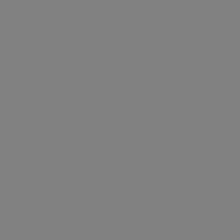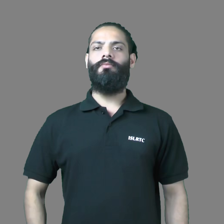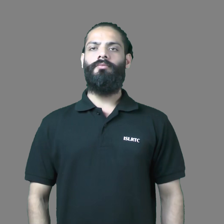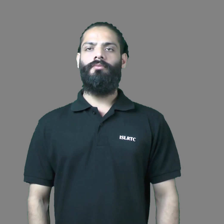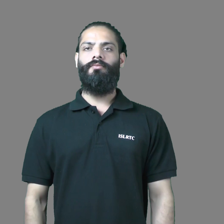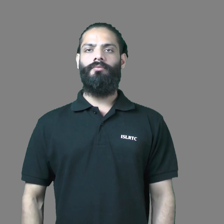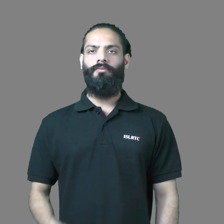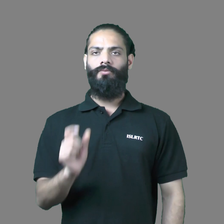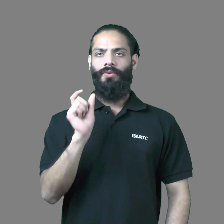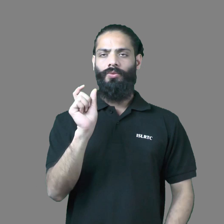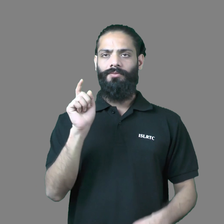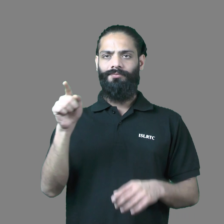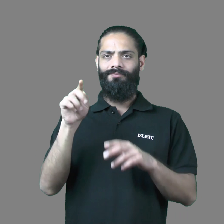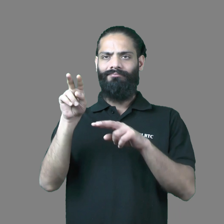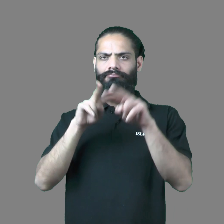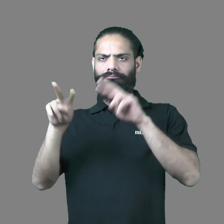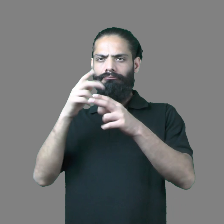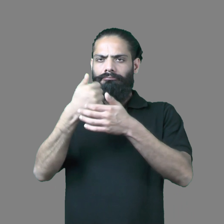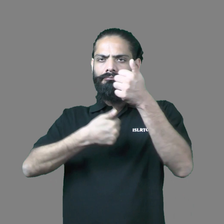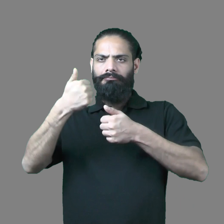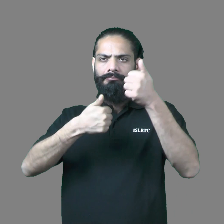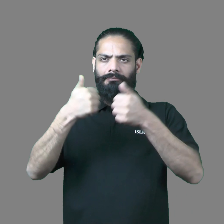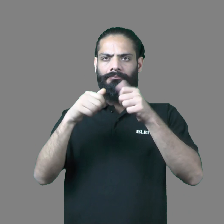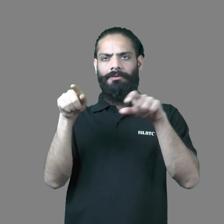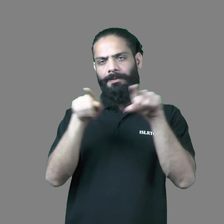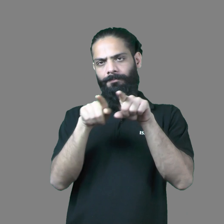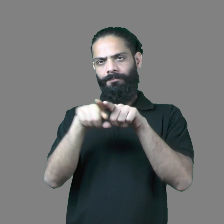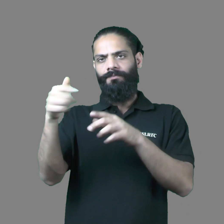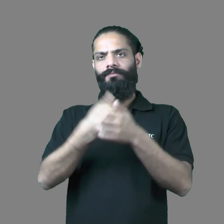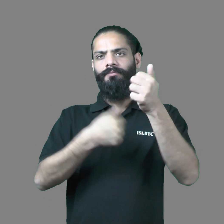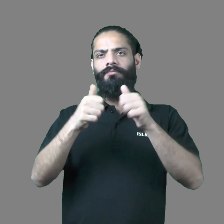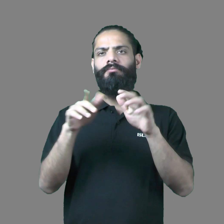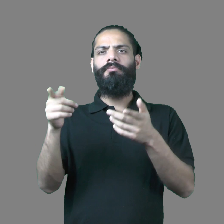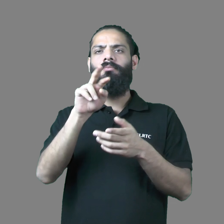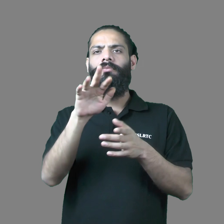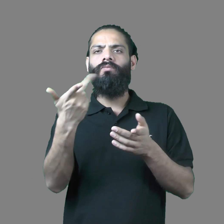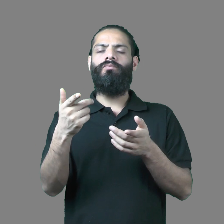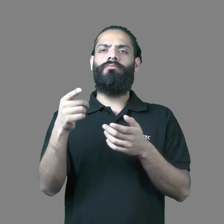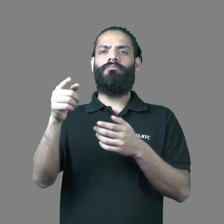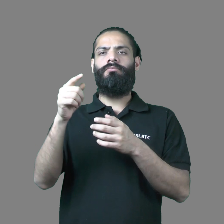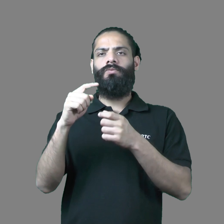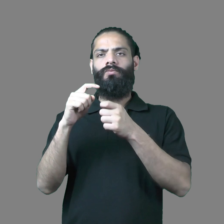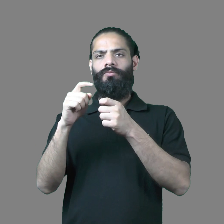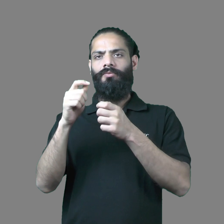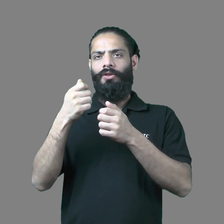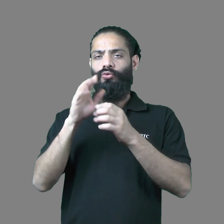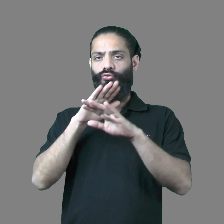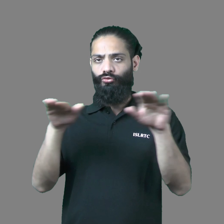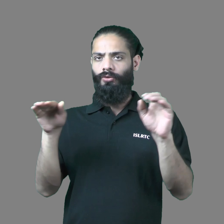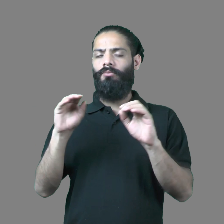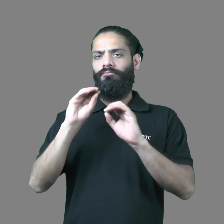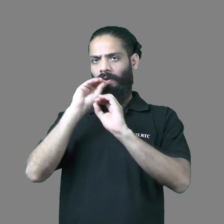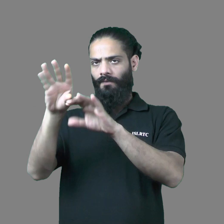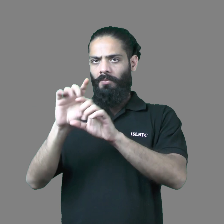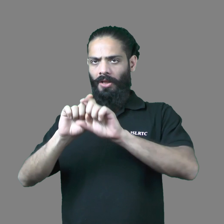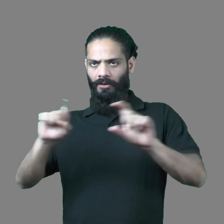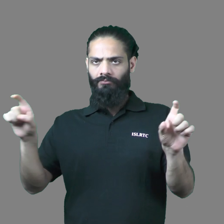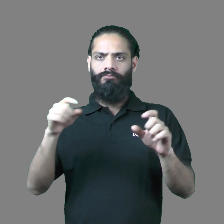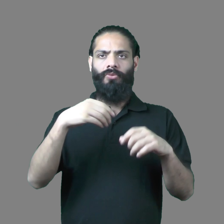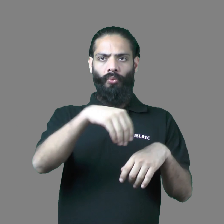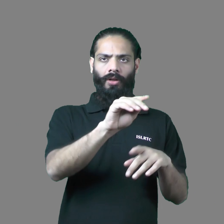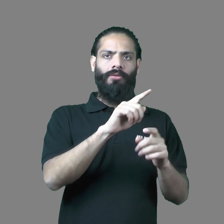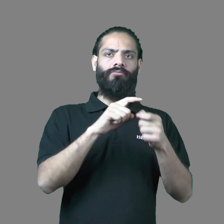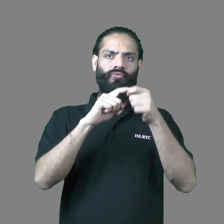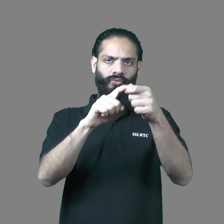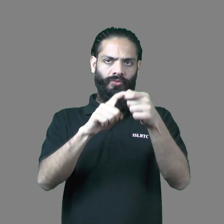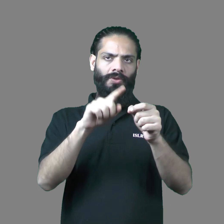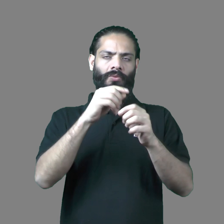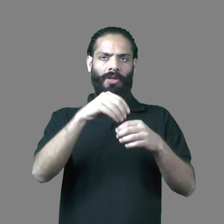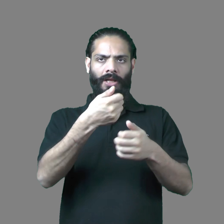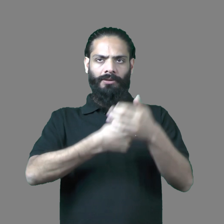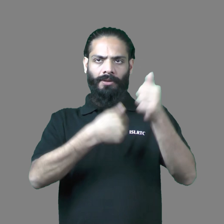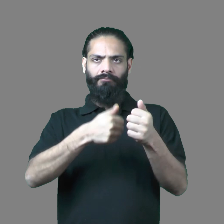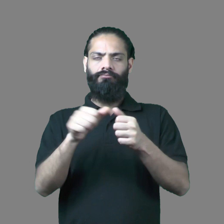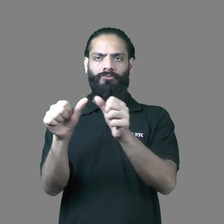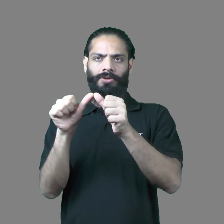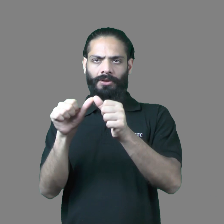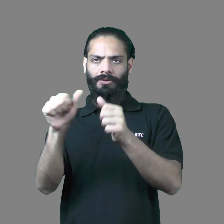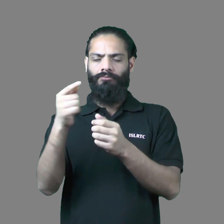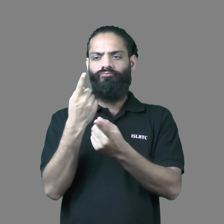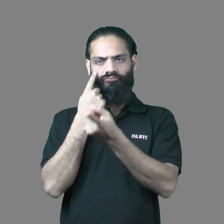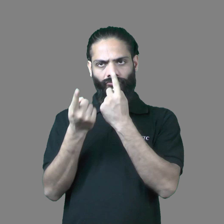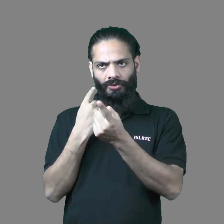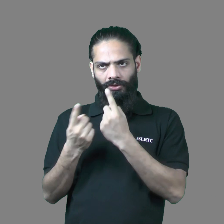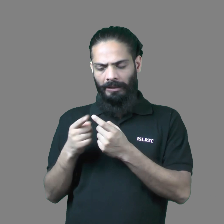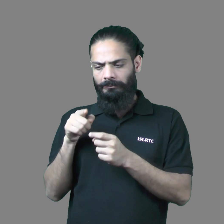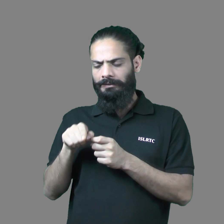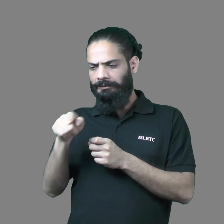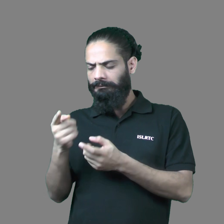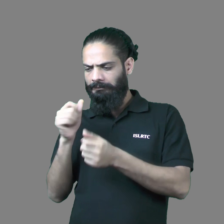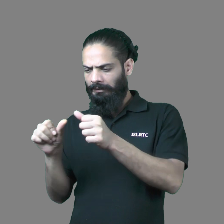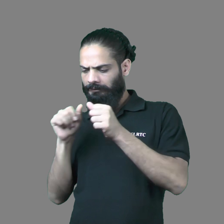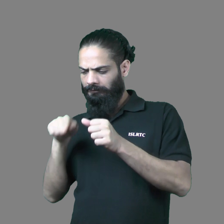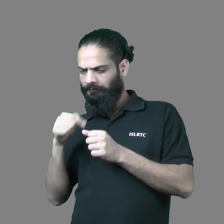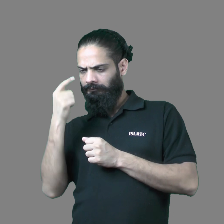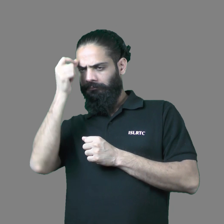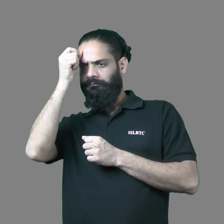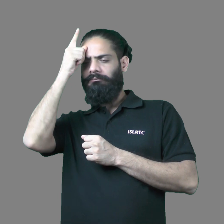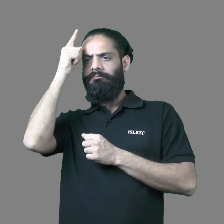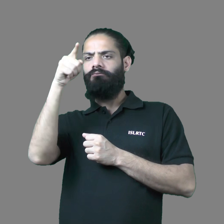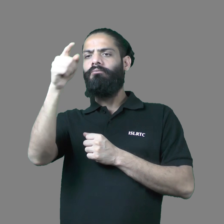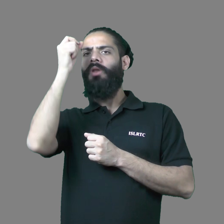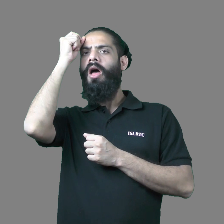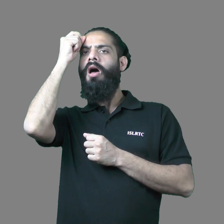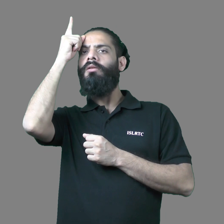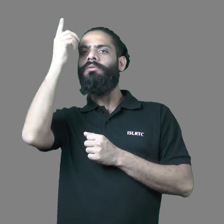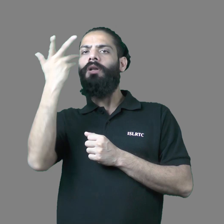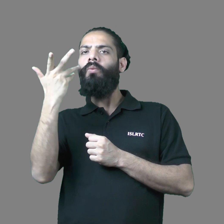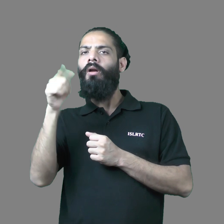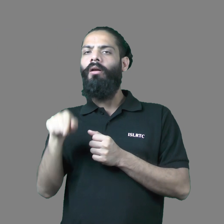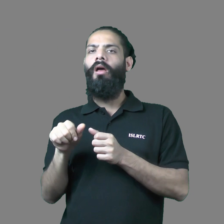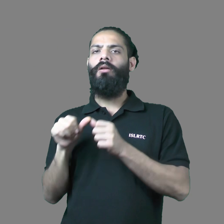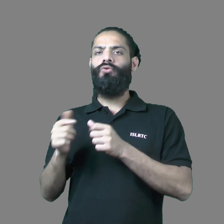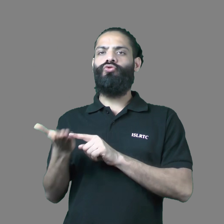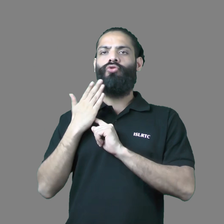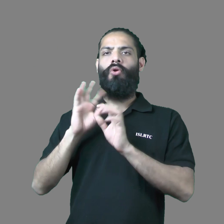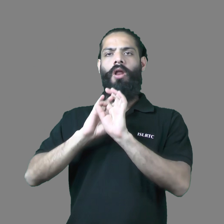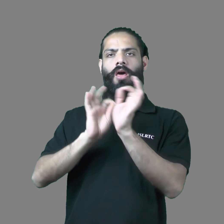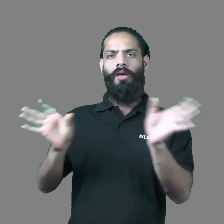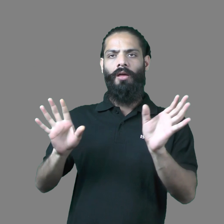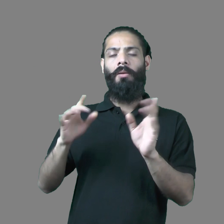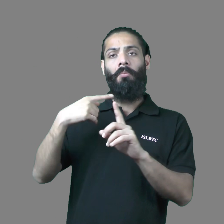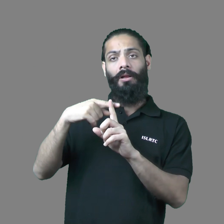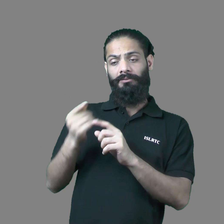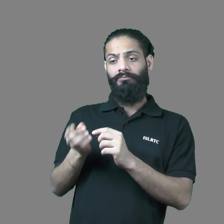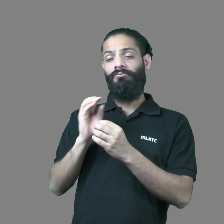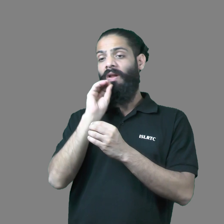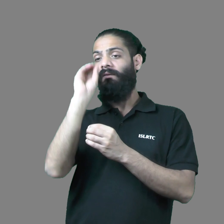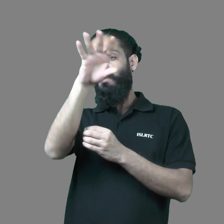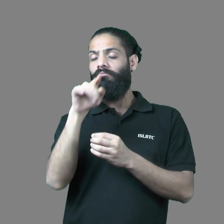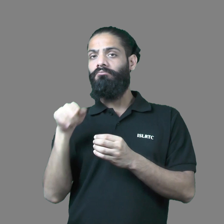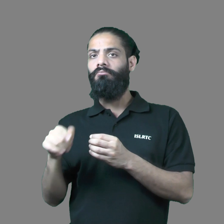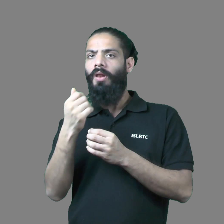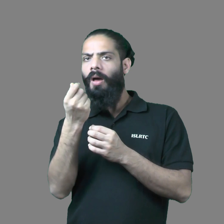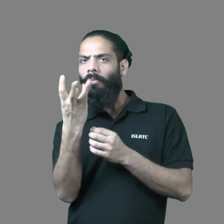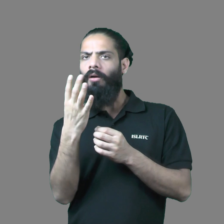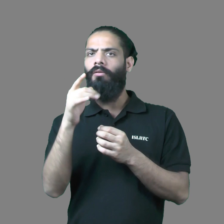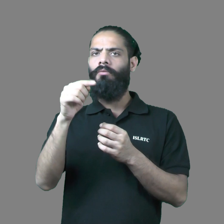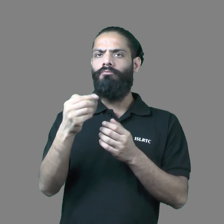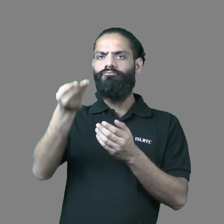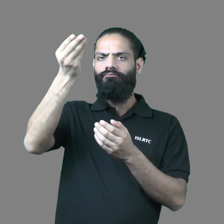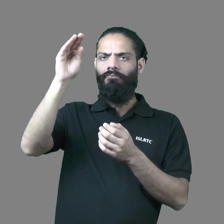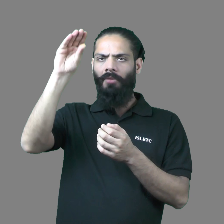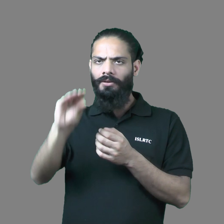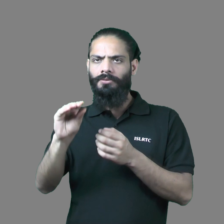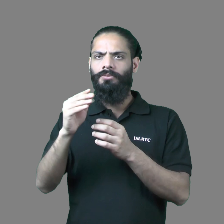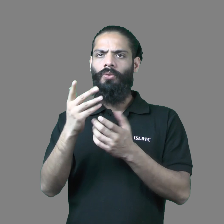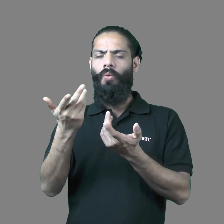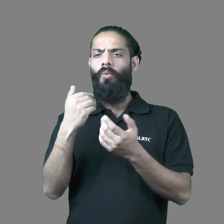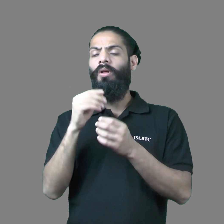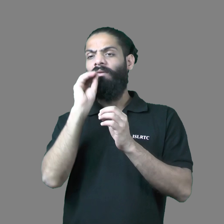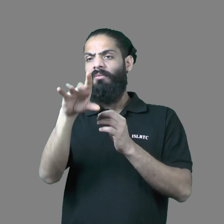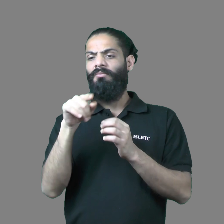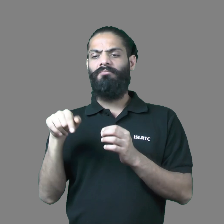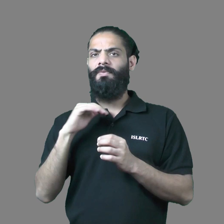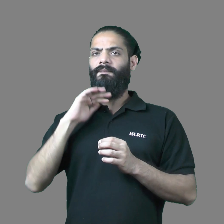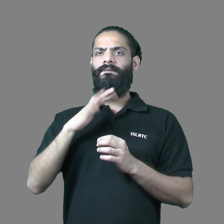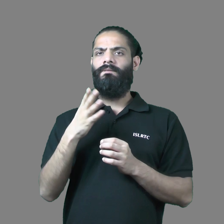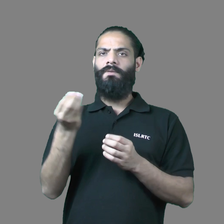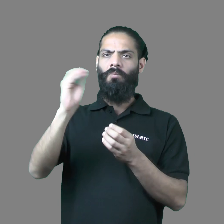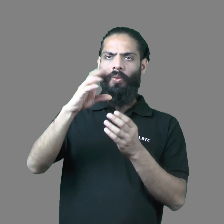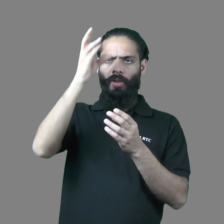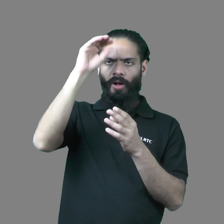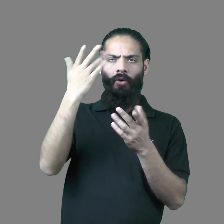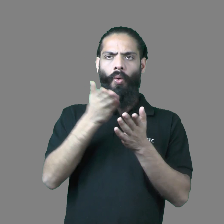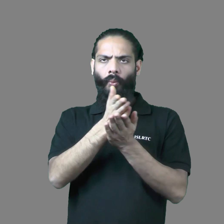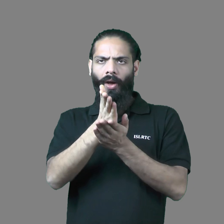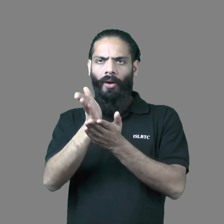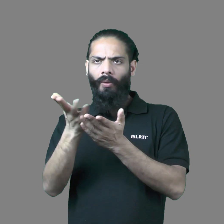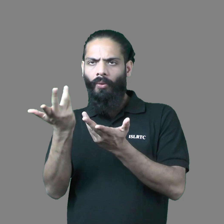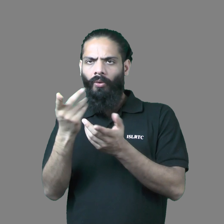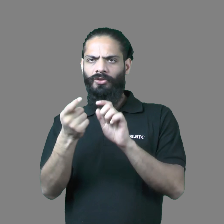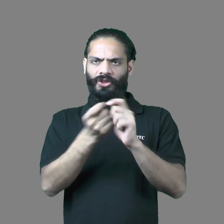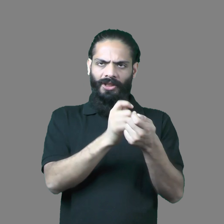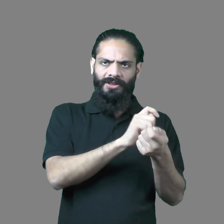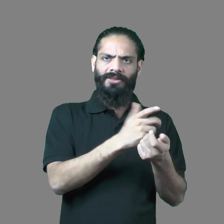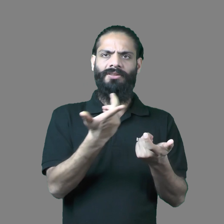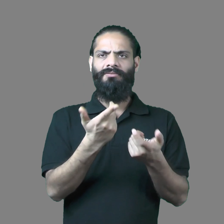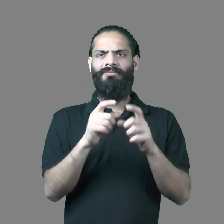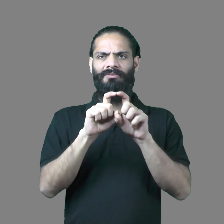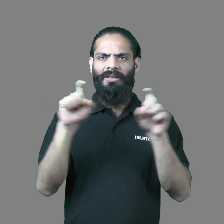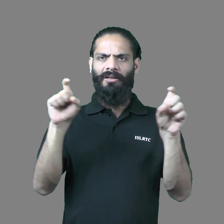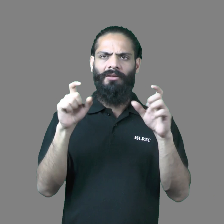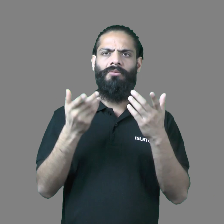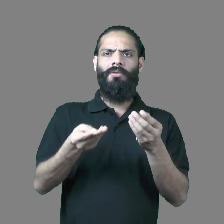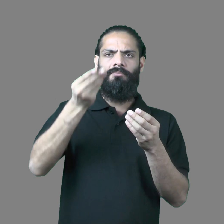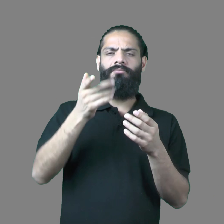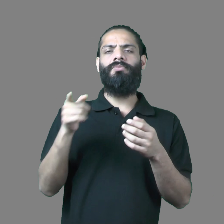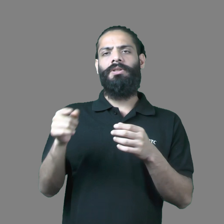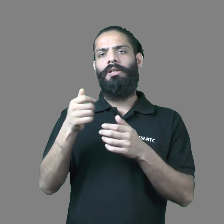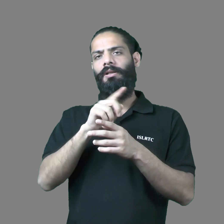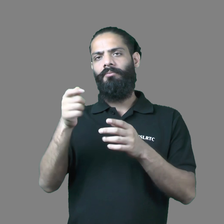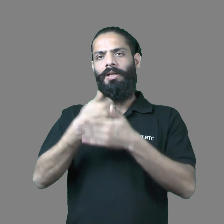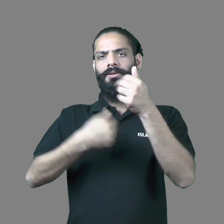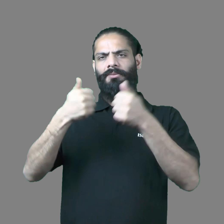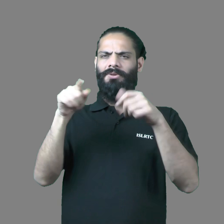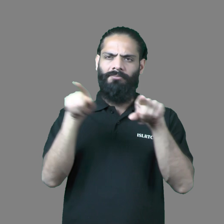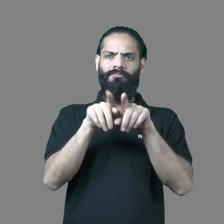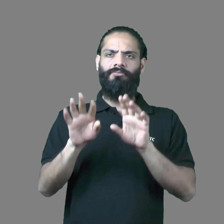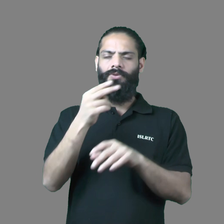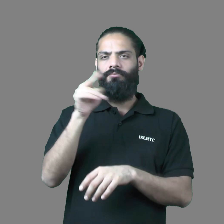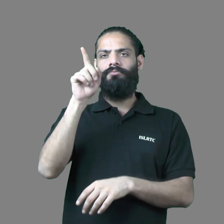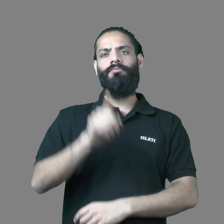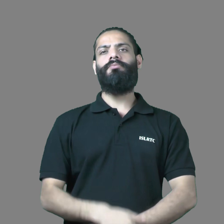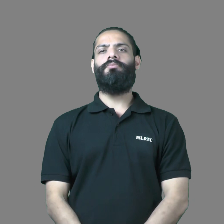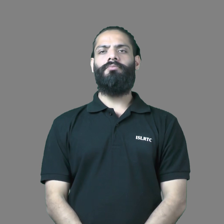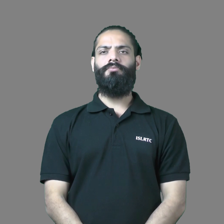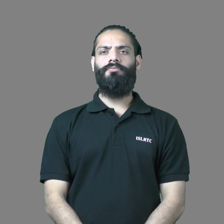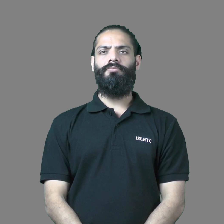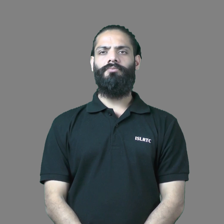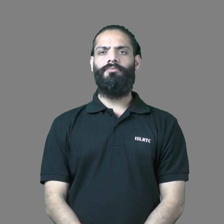Assessment